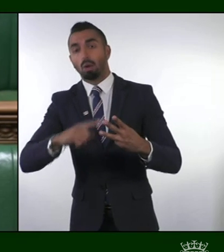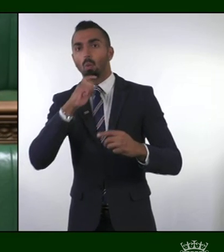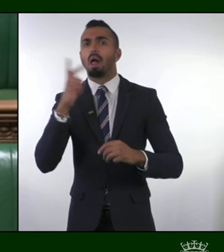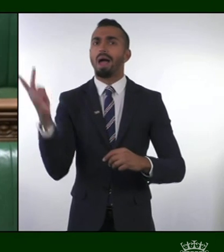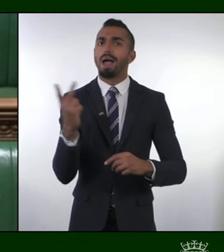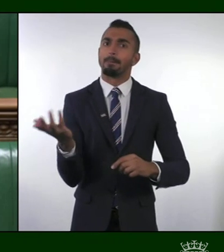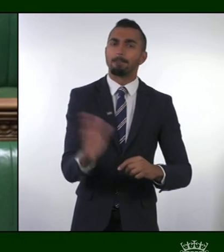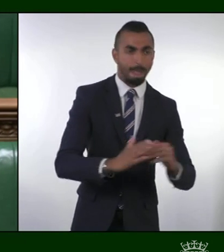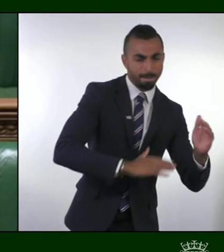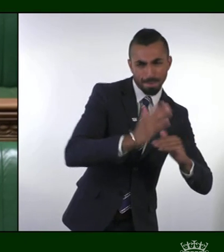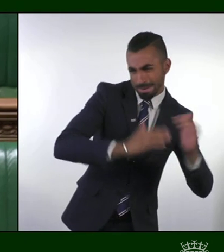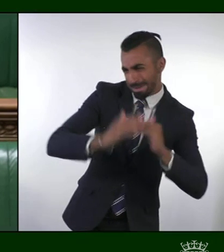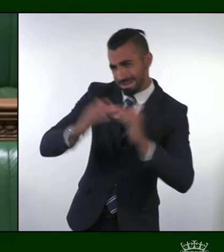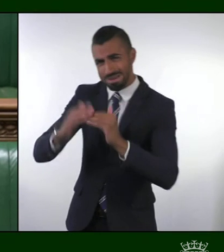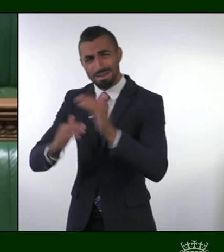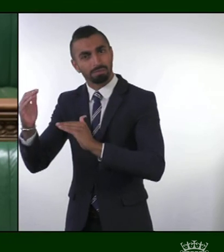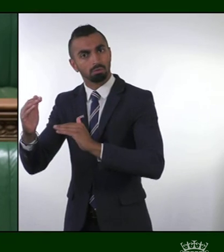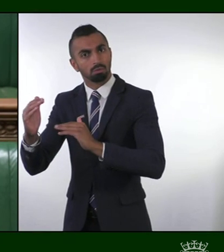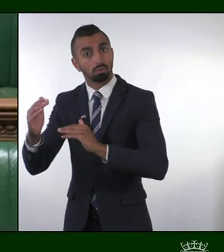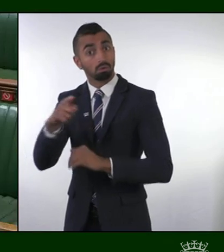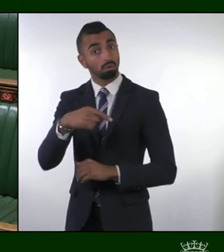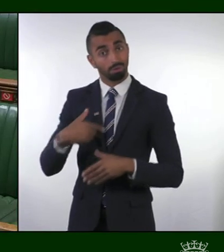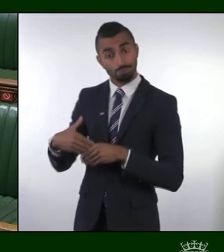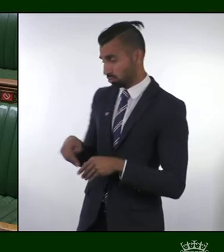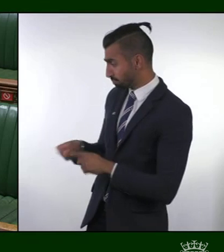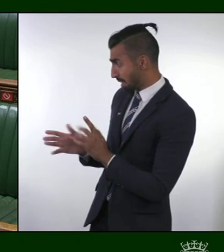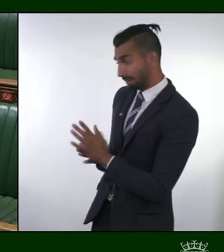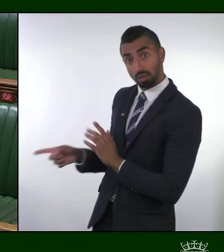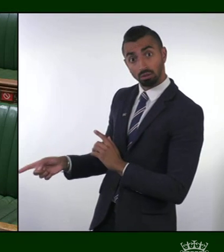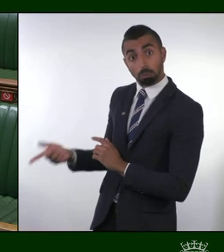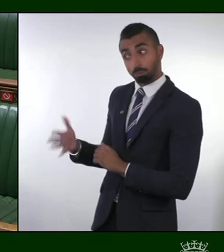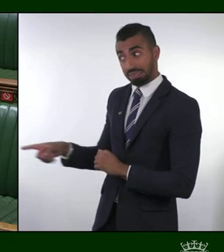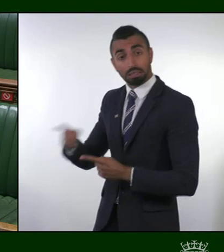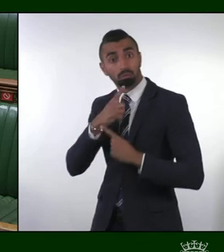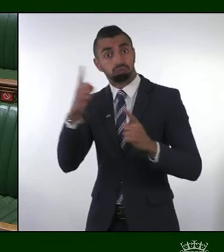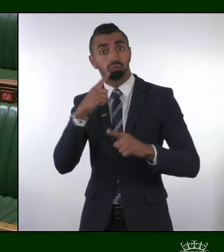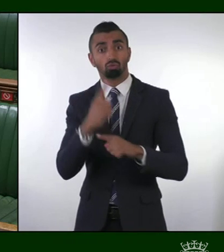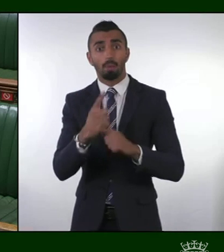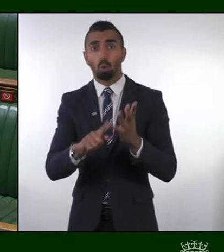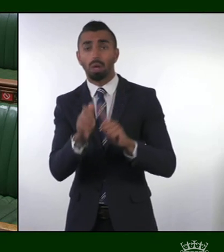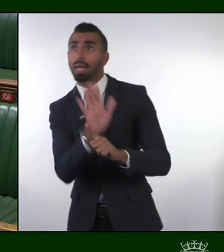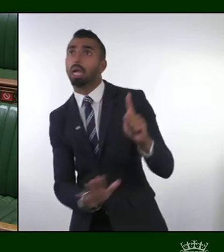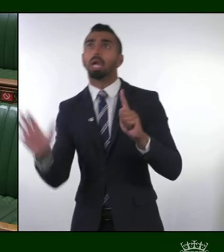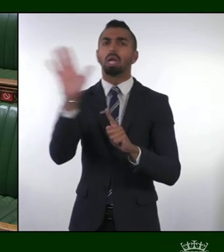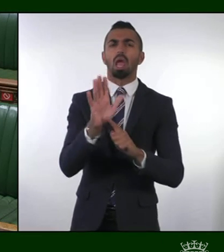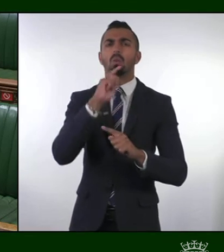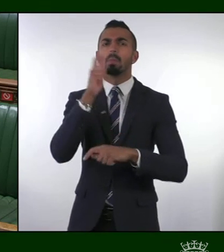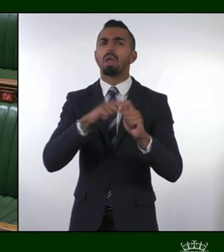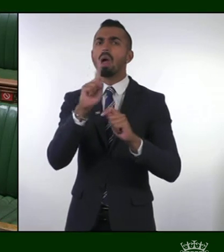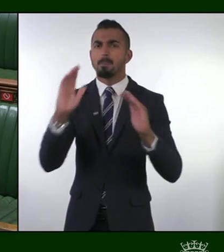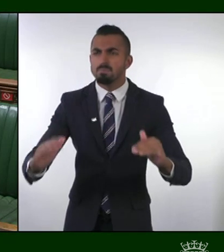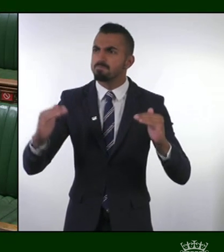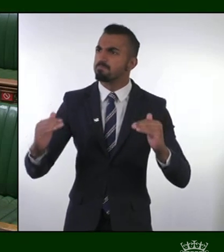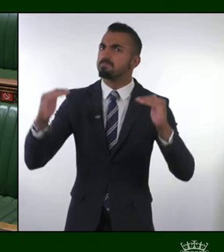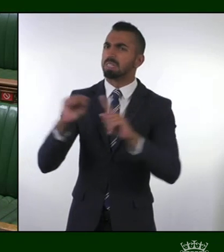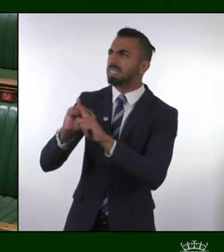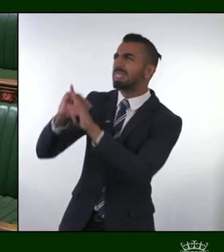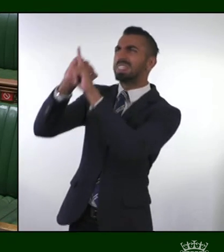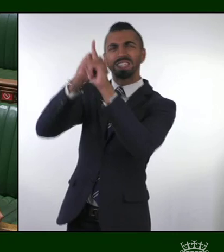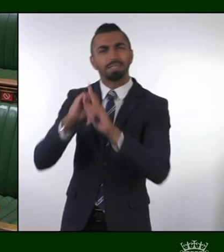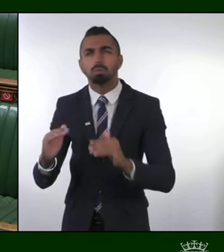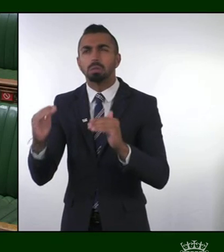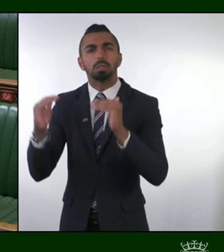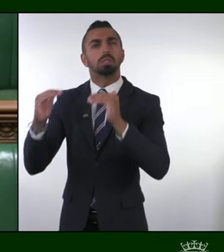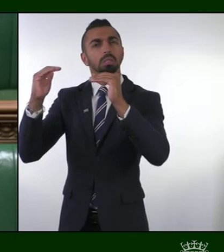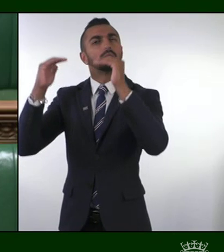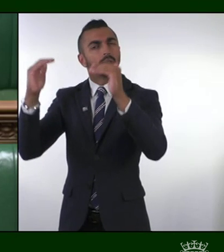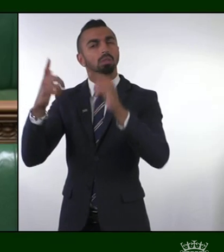My right honourable Friend the Prime Minister has set out our vision to level up, unite the country, spread opportunity, and repair and heal the wounds exposed through this crisis.